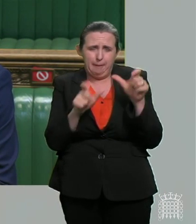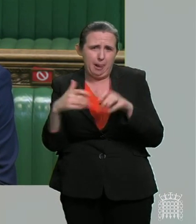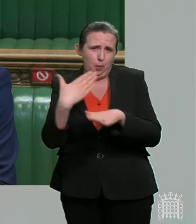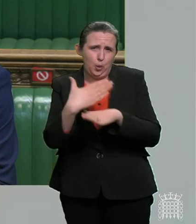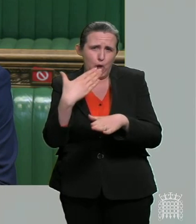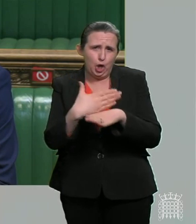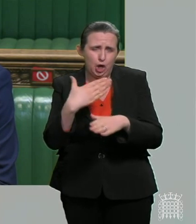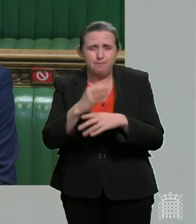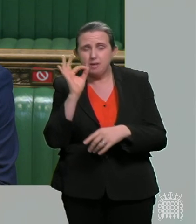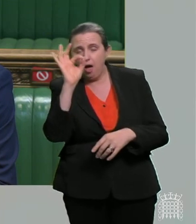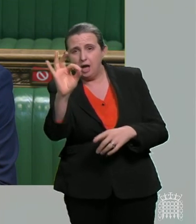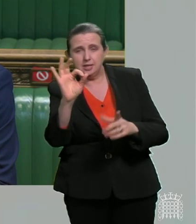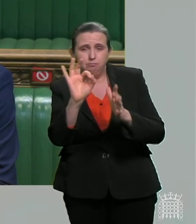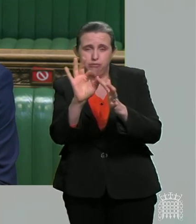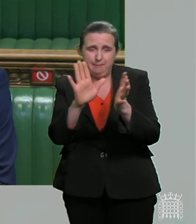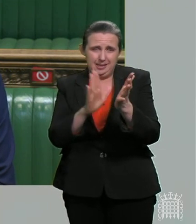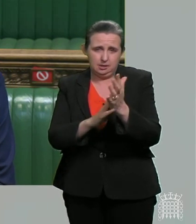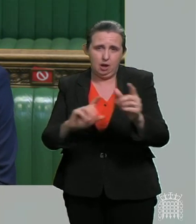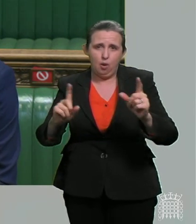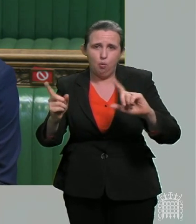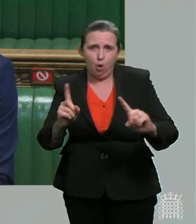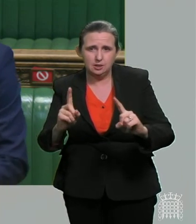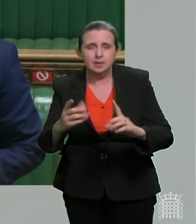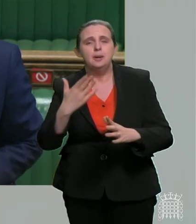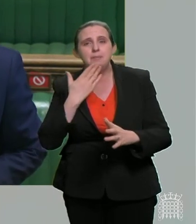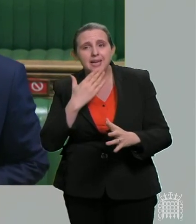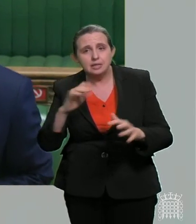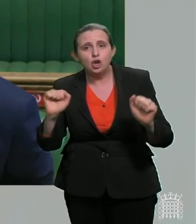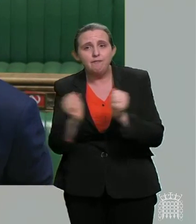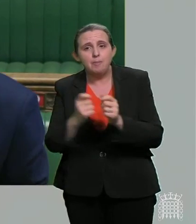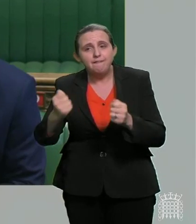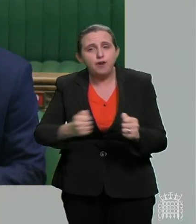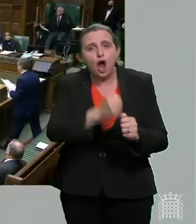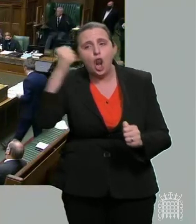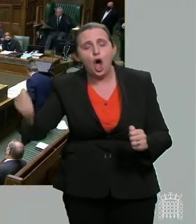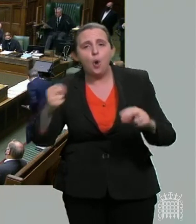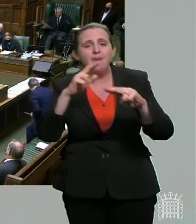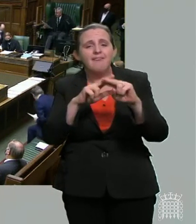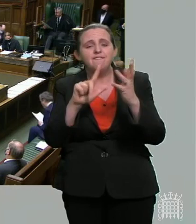Can the Prime Minister confirm today that the furlough scheme will be extended beyond April?